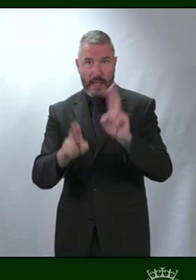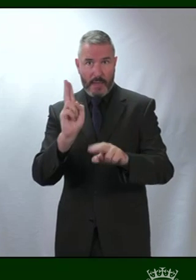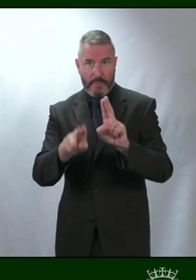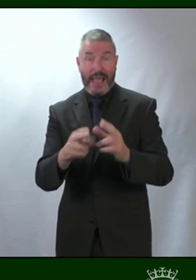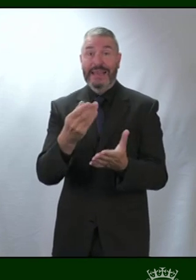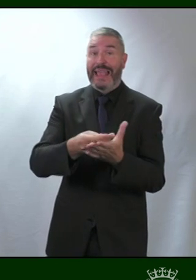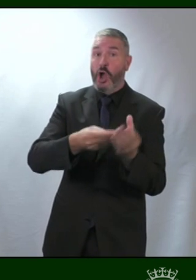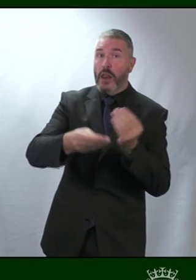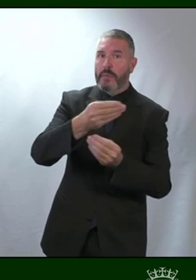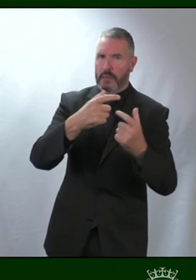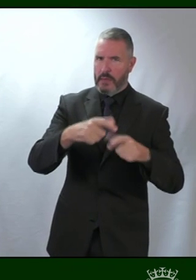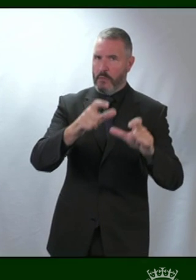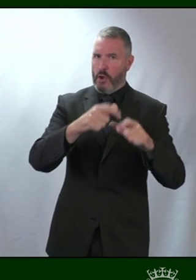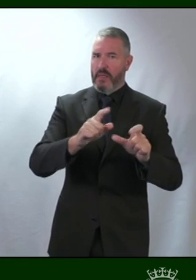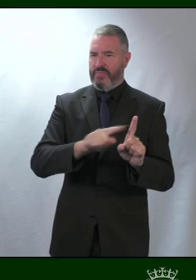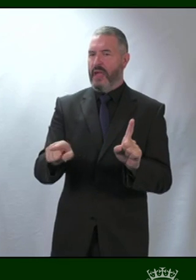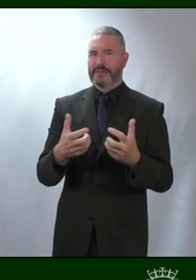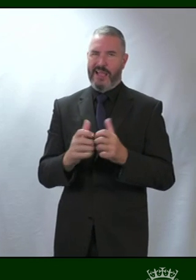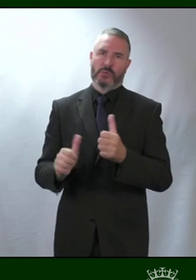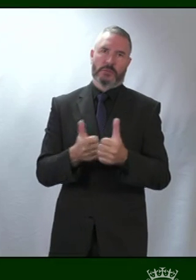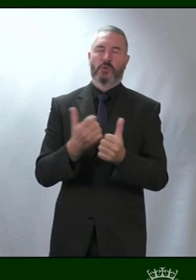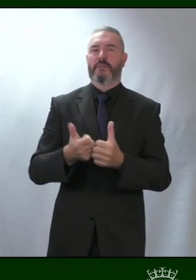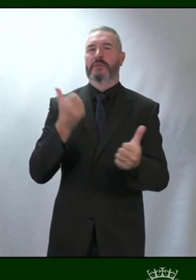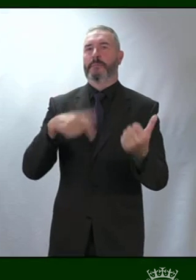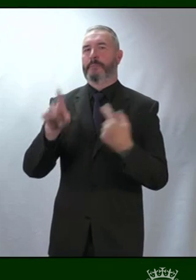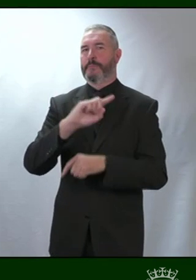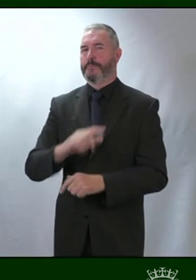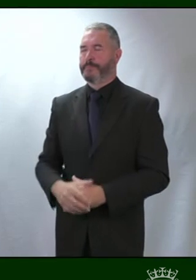That is the single best thing we can do to support firms across the country.